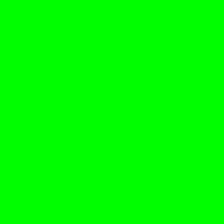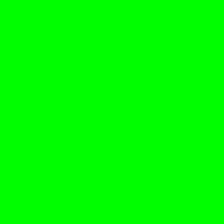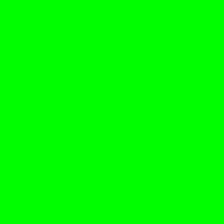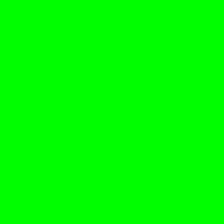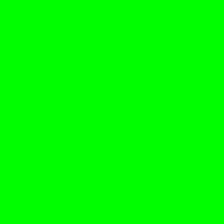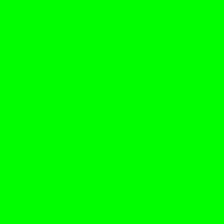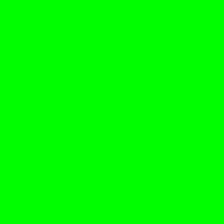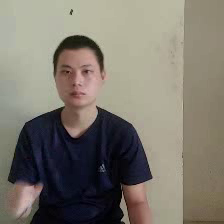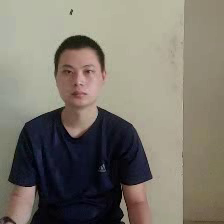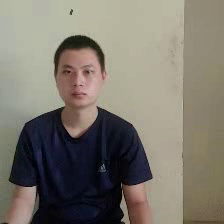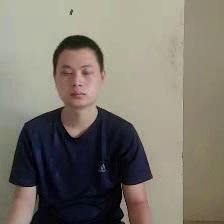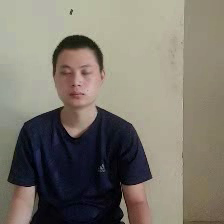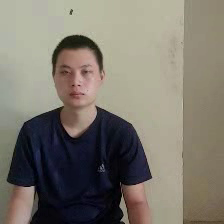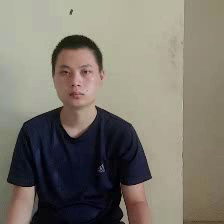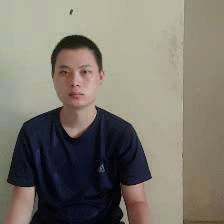Đâu